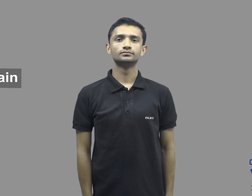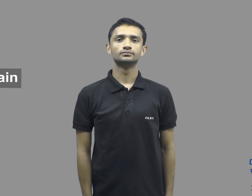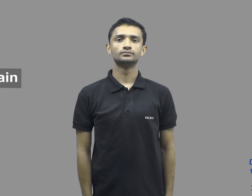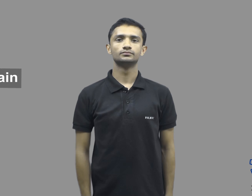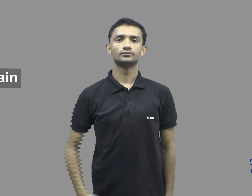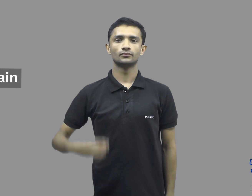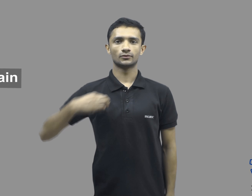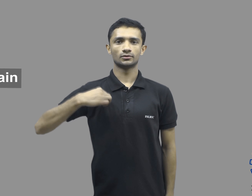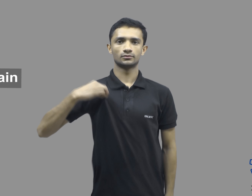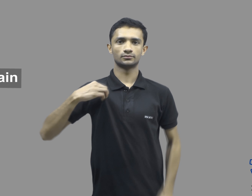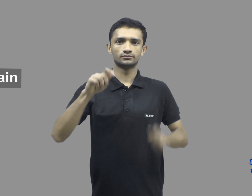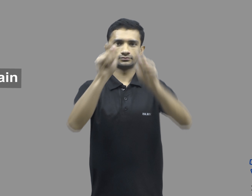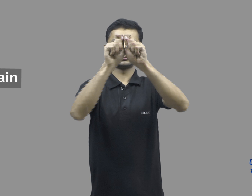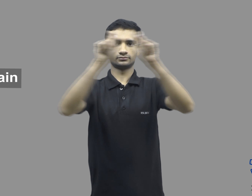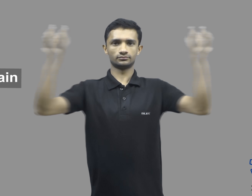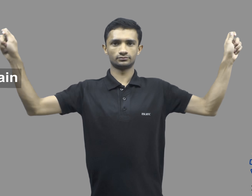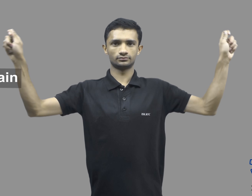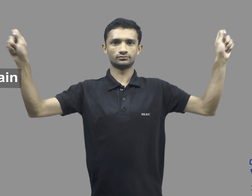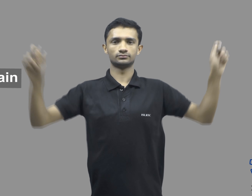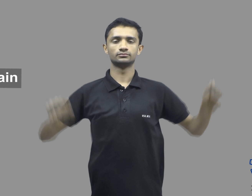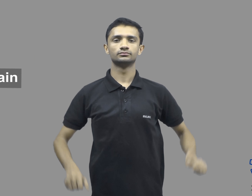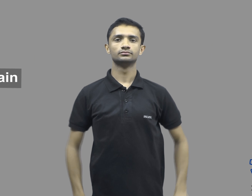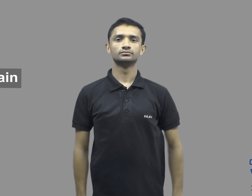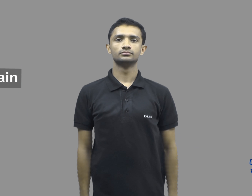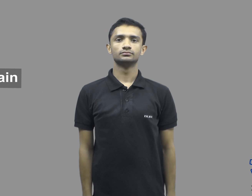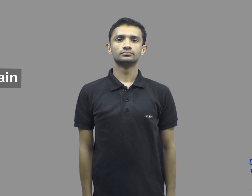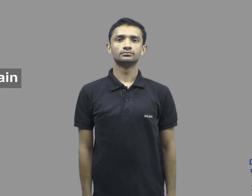Curtain